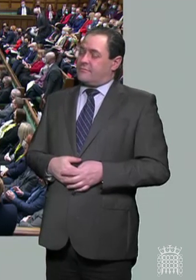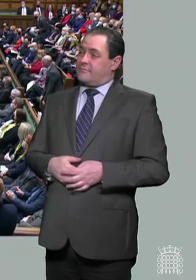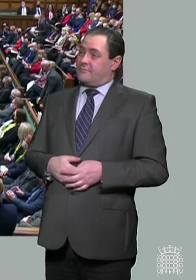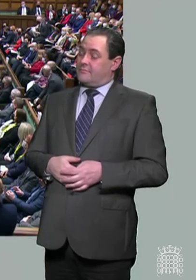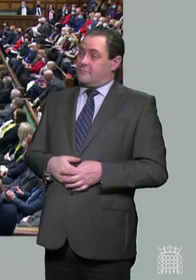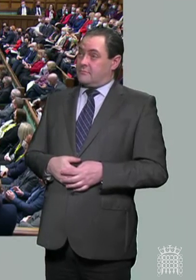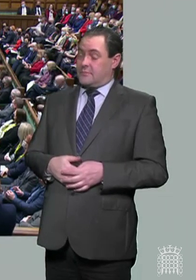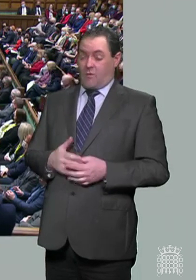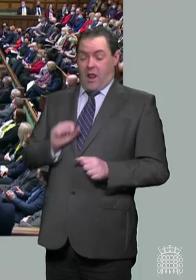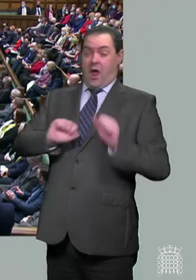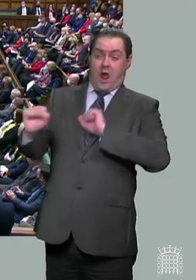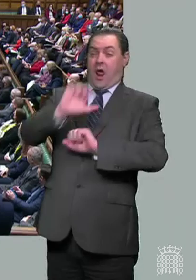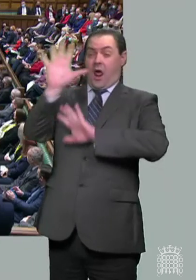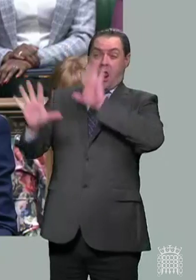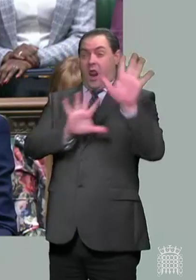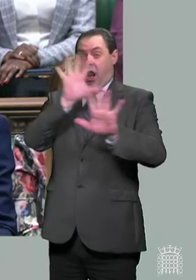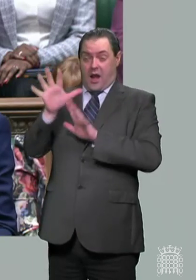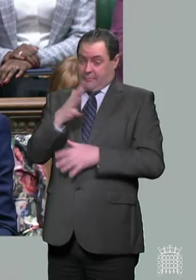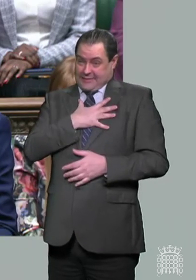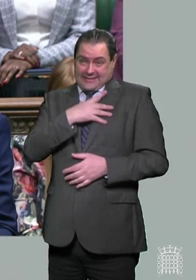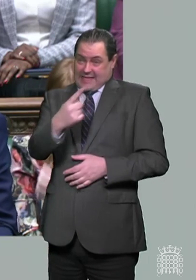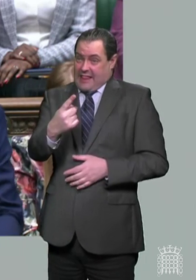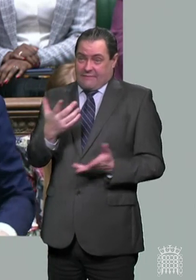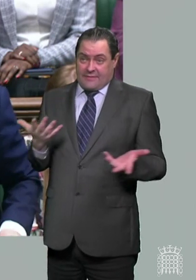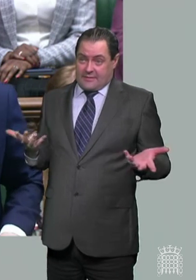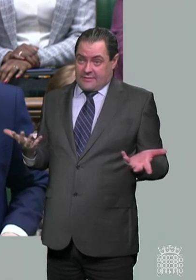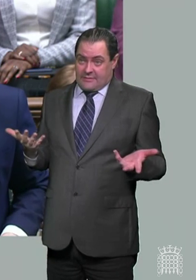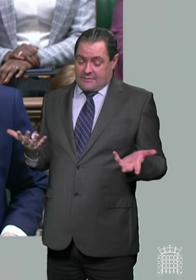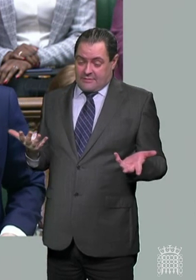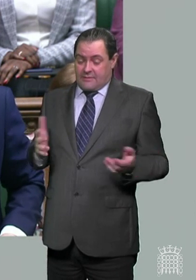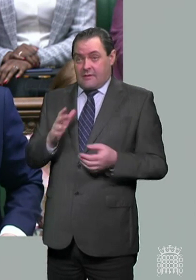The Prime Minister can bluff and bluster all he likes. The reality is this.